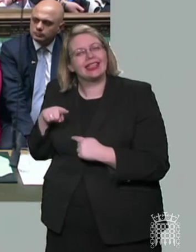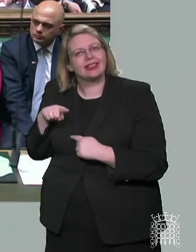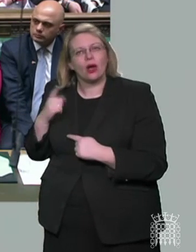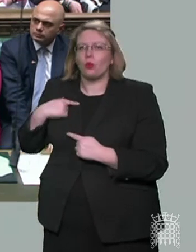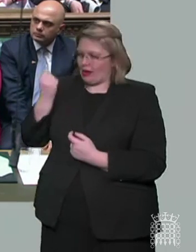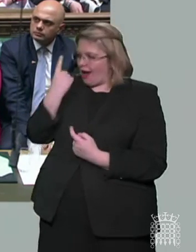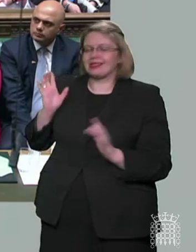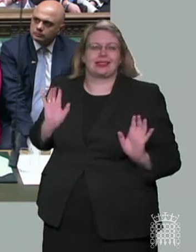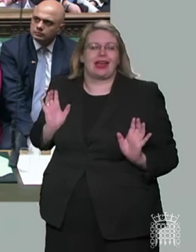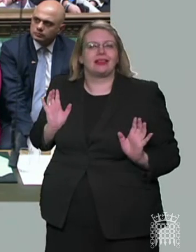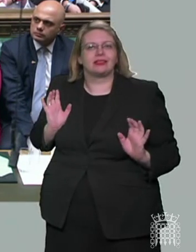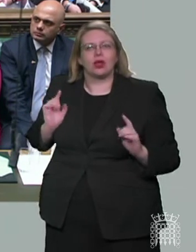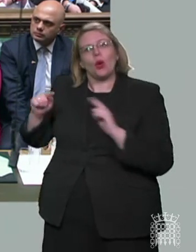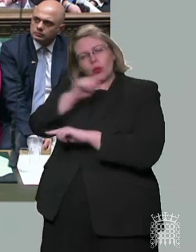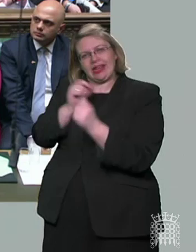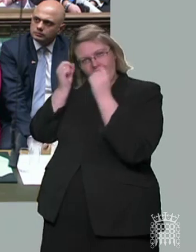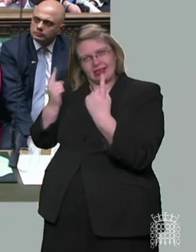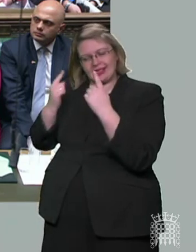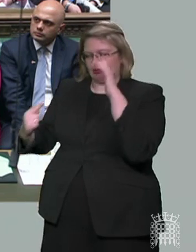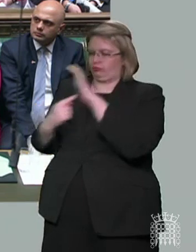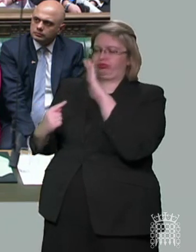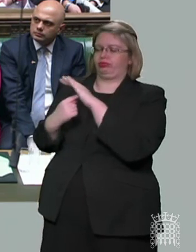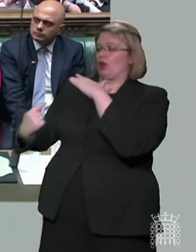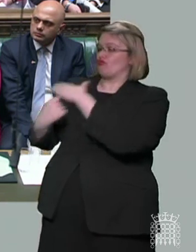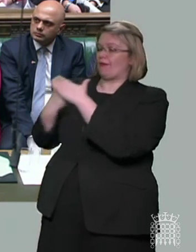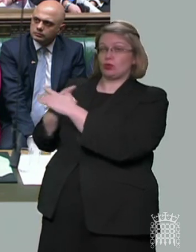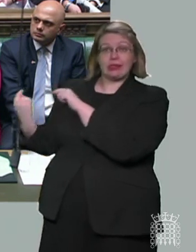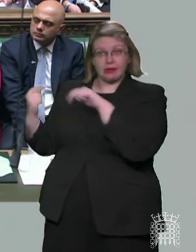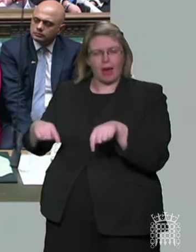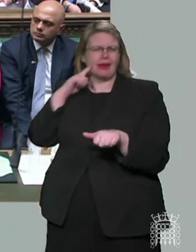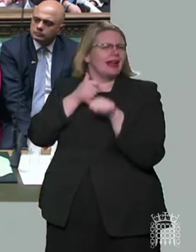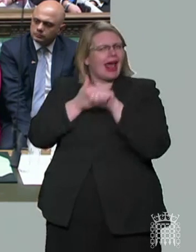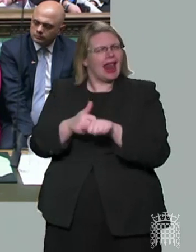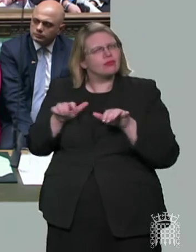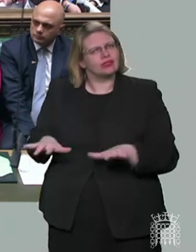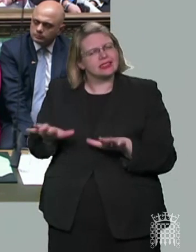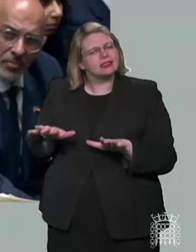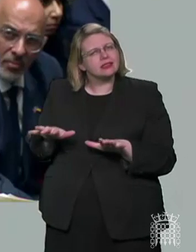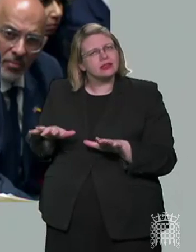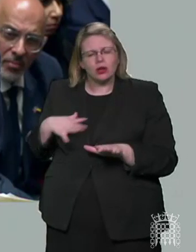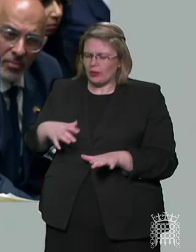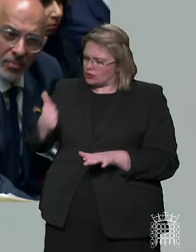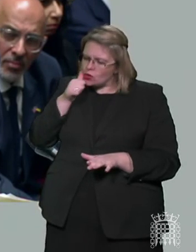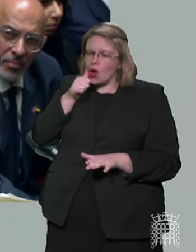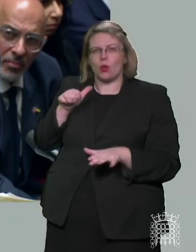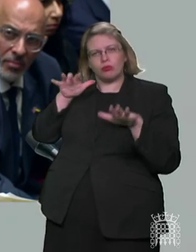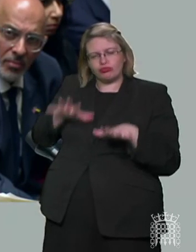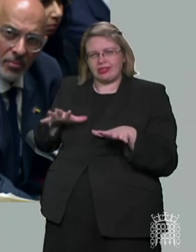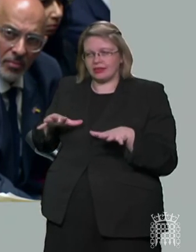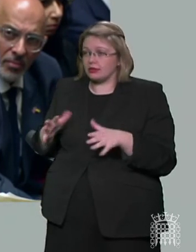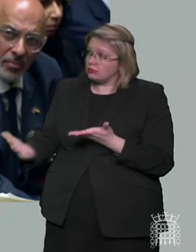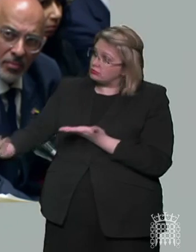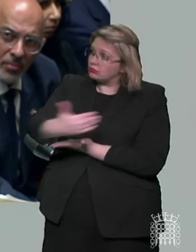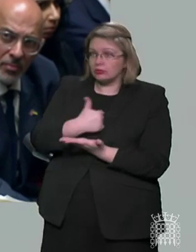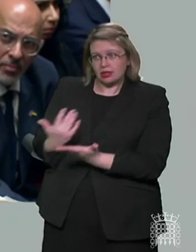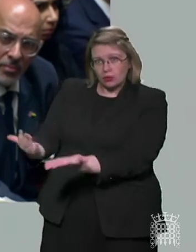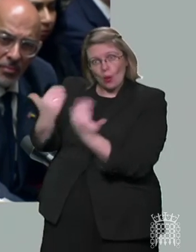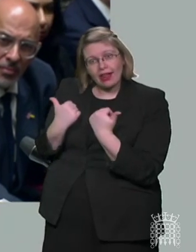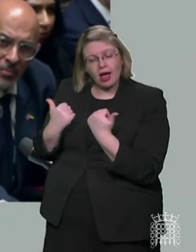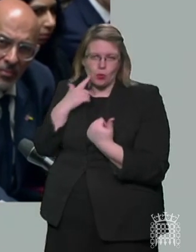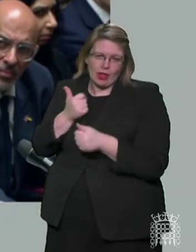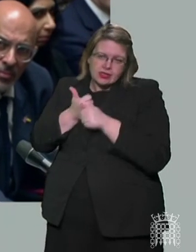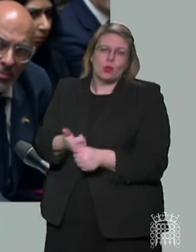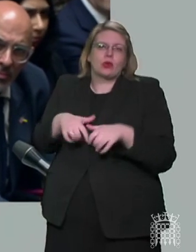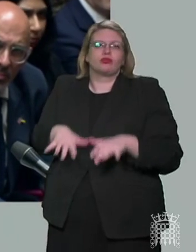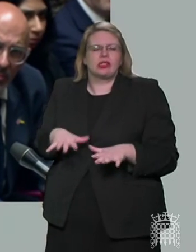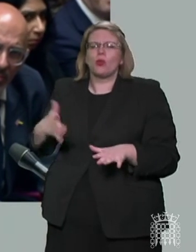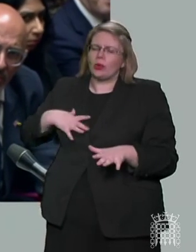We understand how much refugees have to give to this country and we understand how much this country has to gain from welcoming refugees.